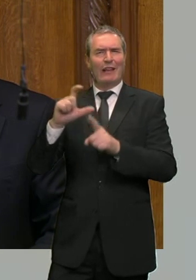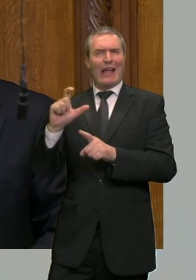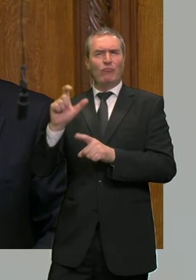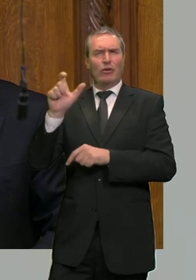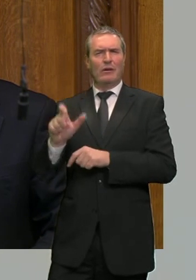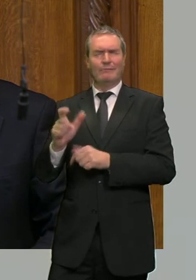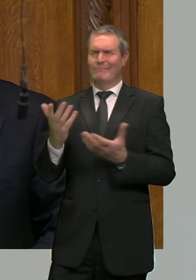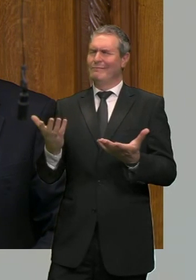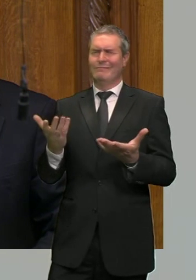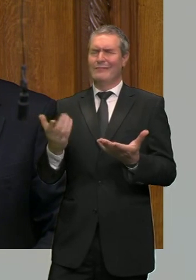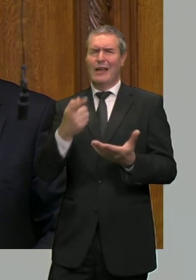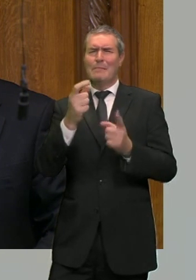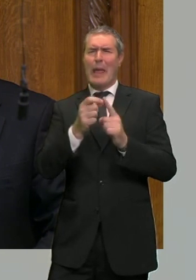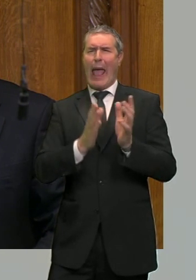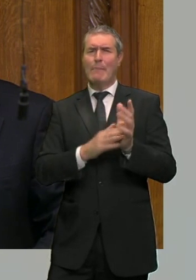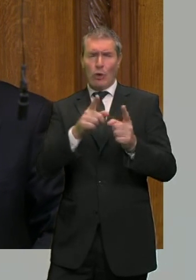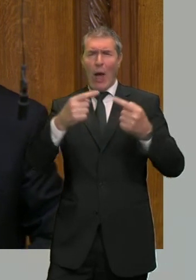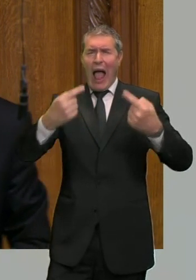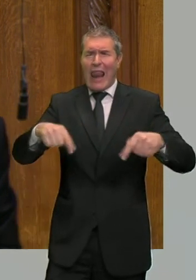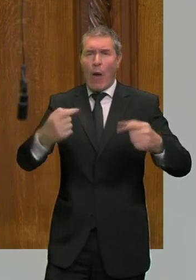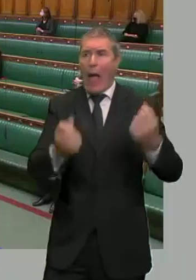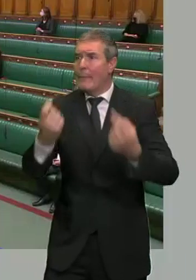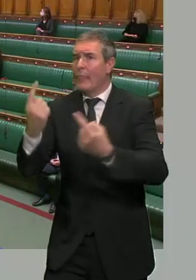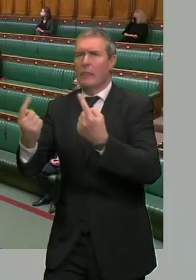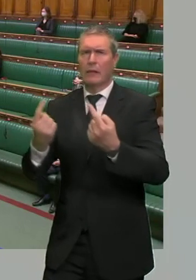What does this say about the Prime Minister’s leadership of his Government?